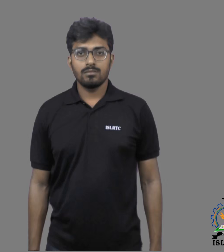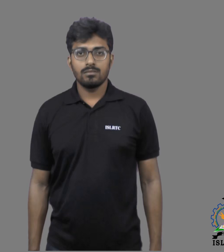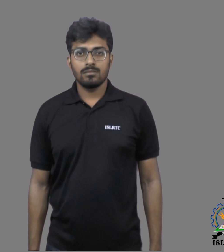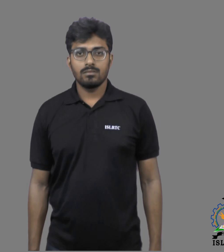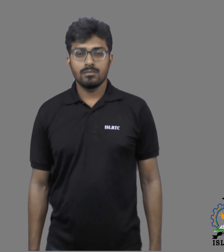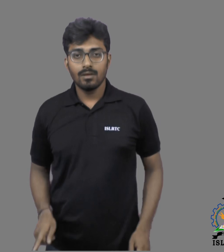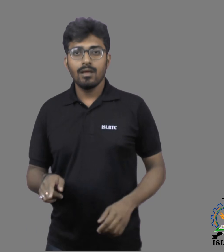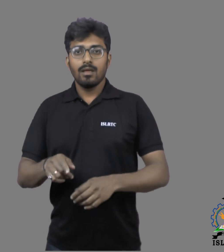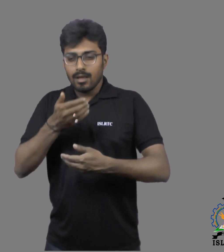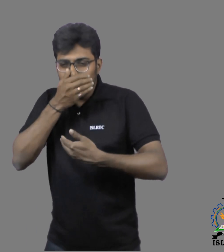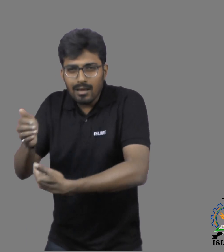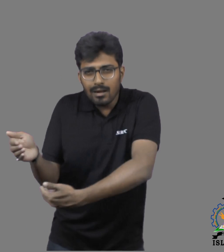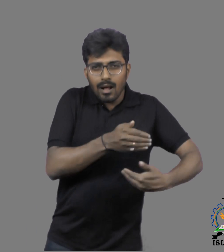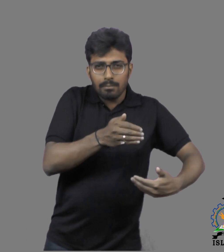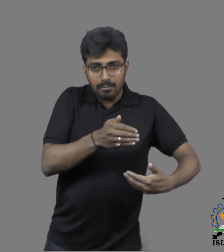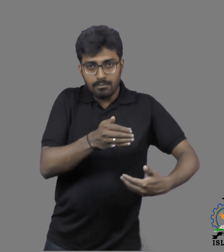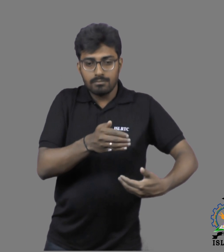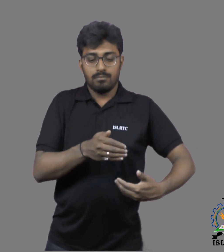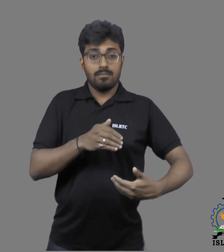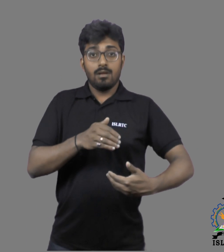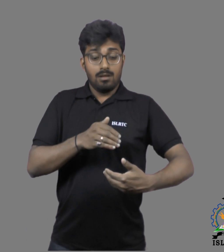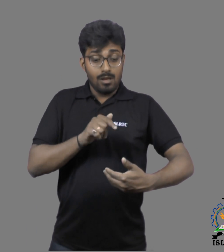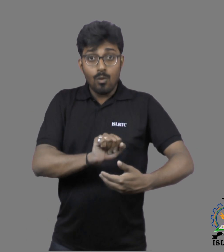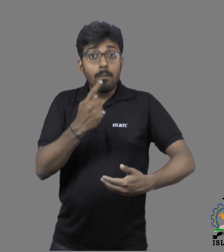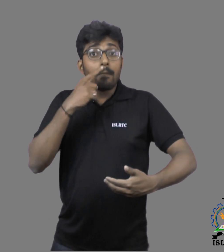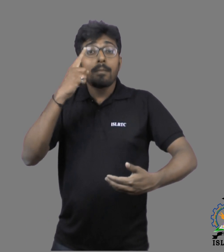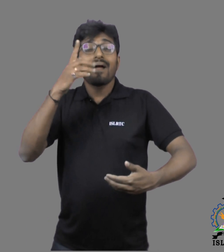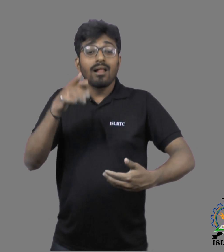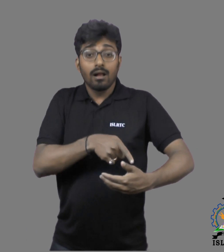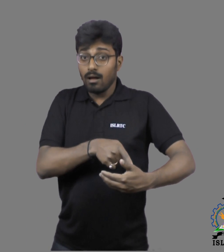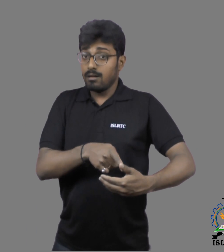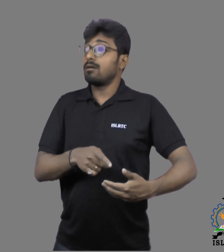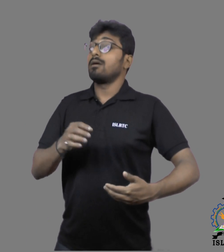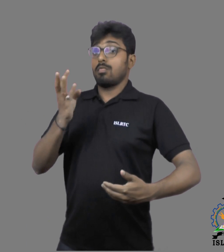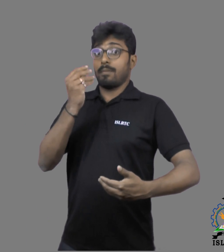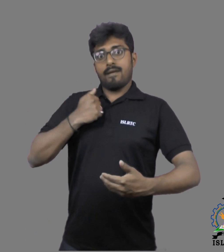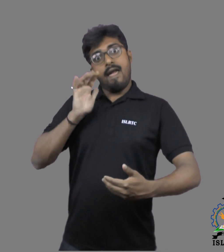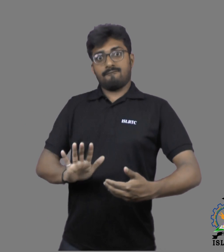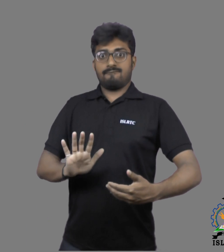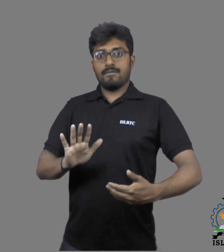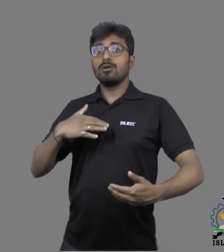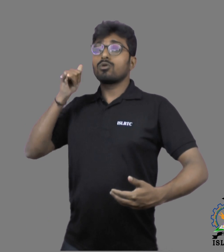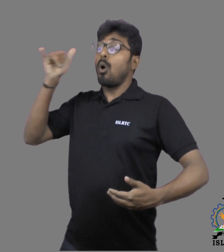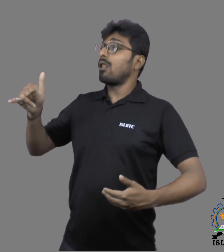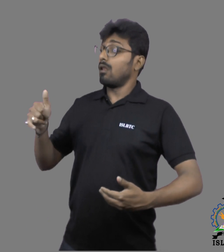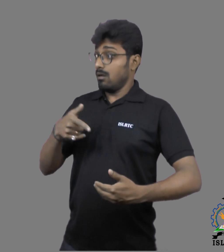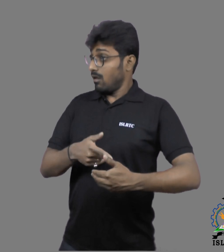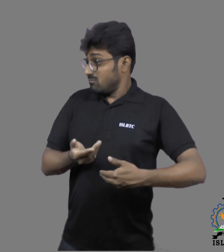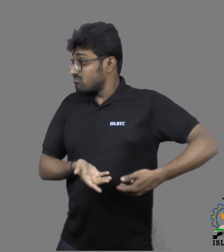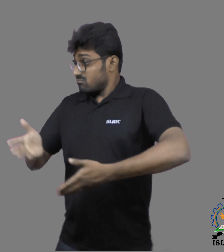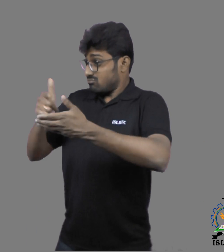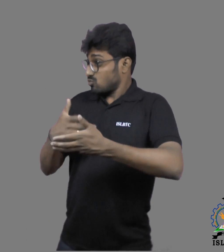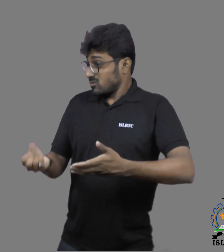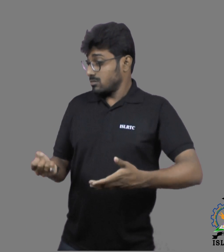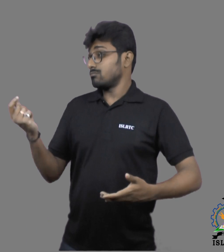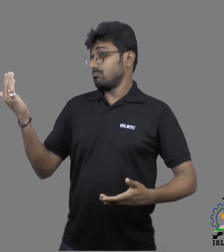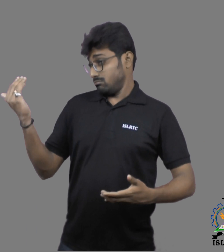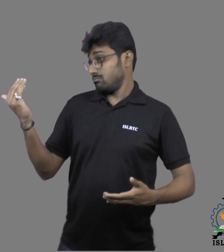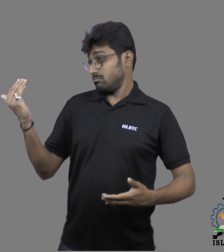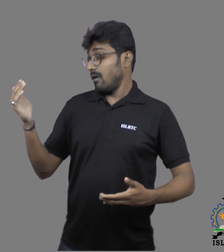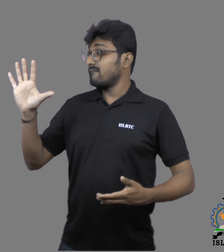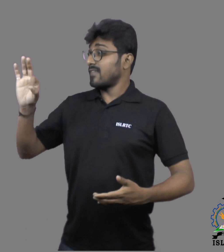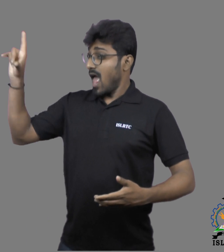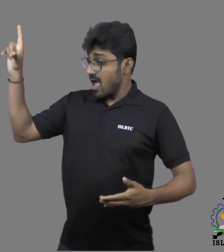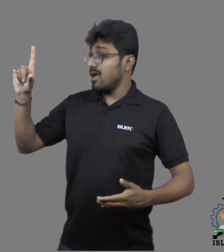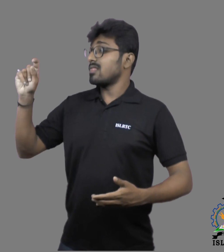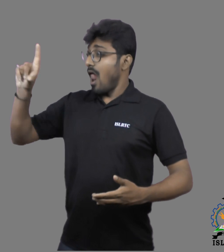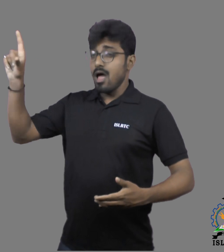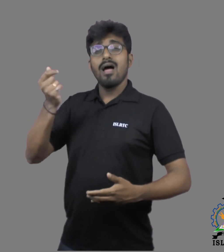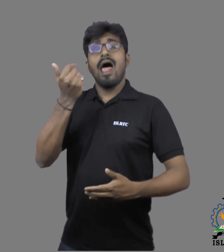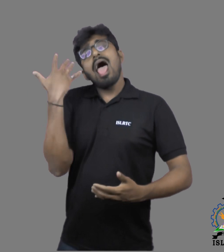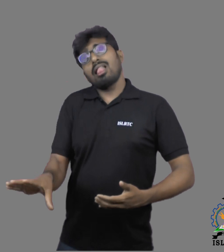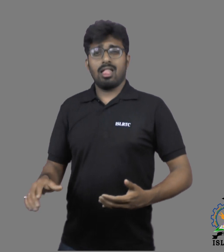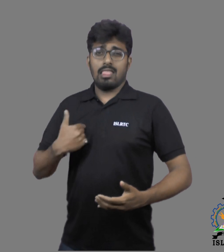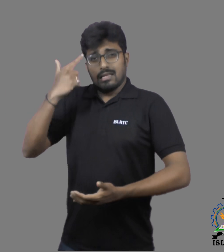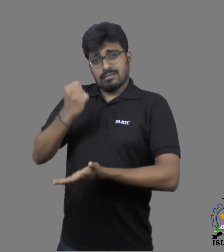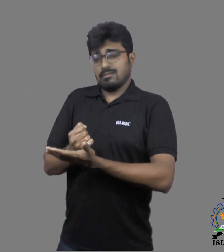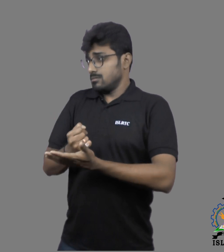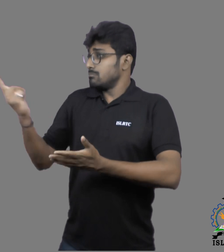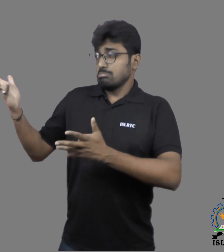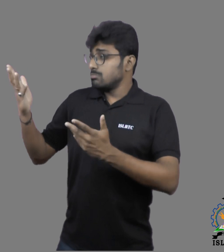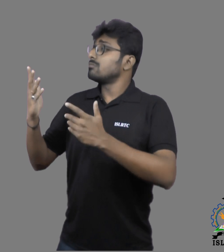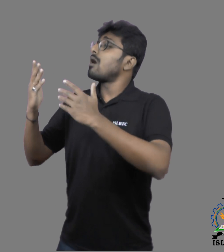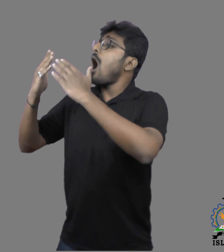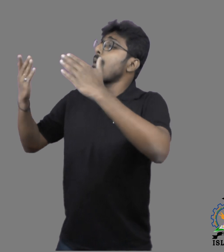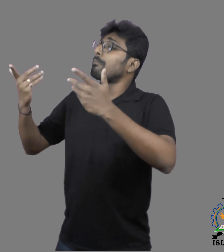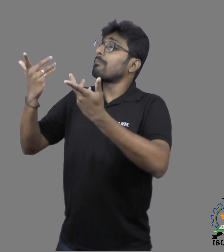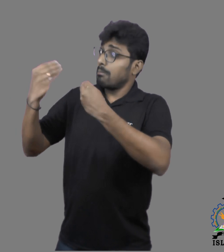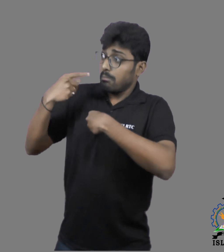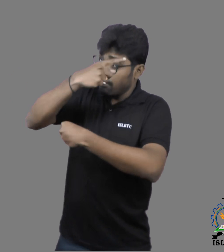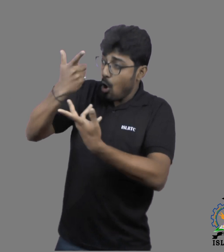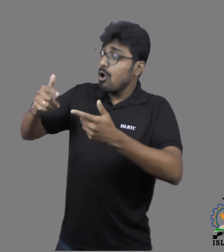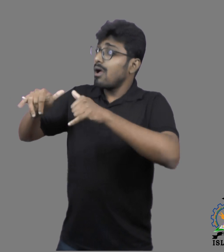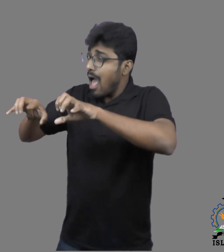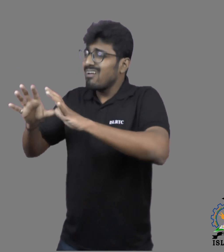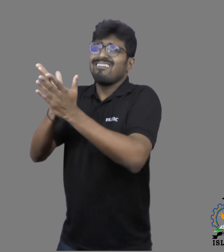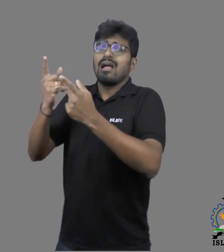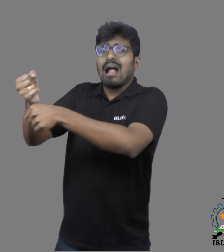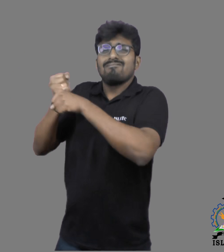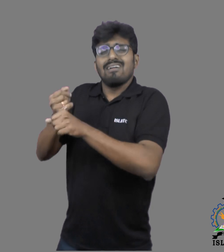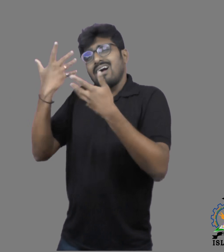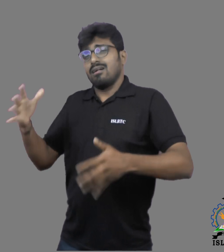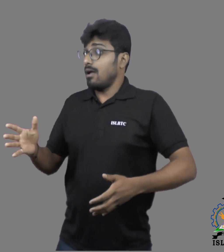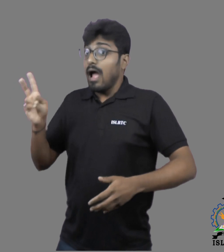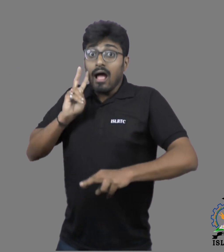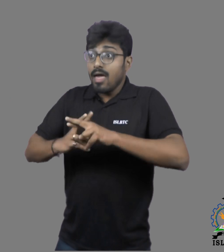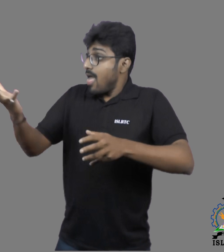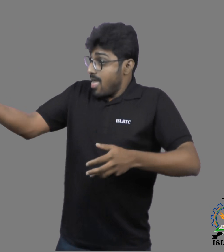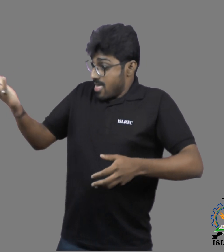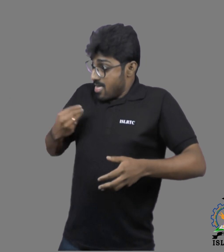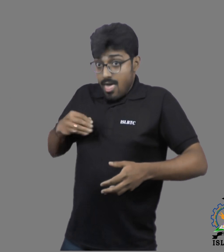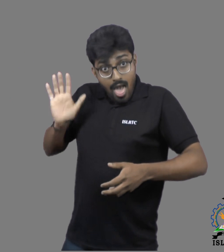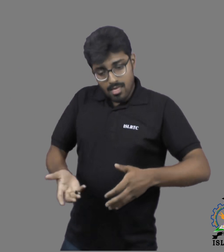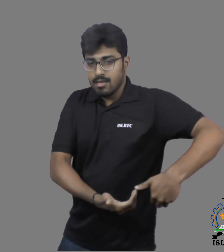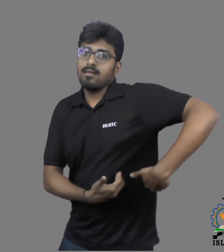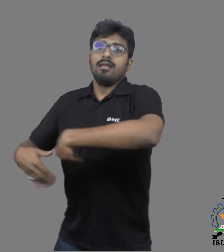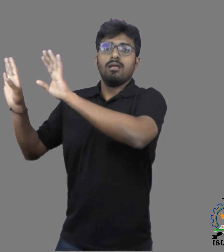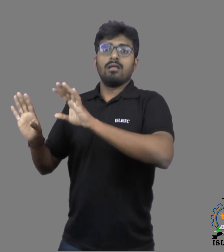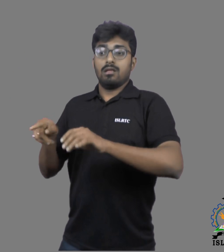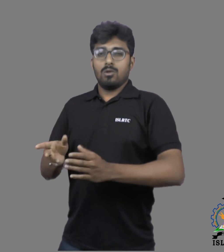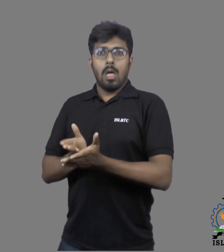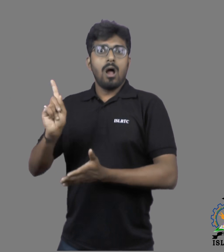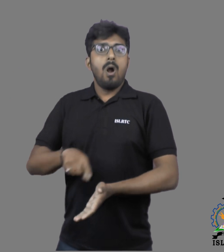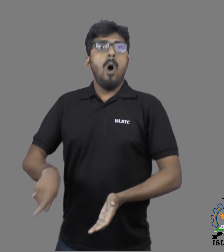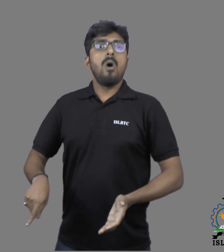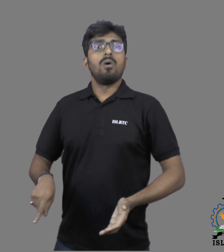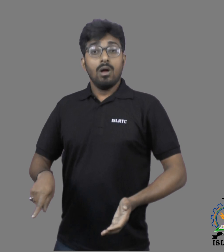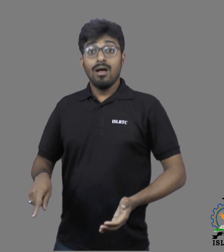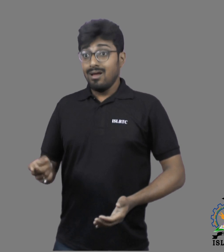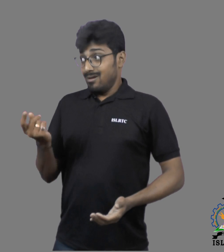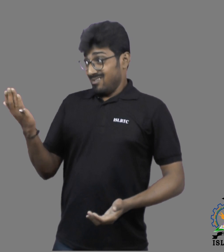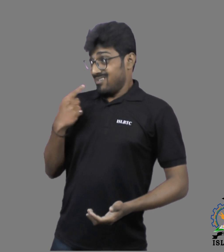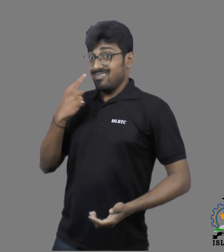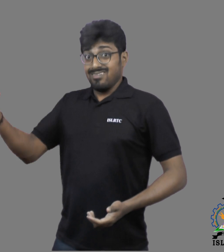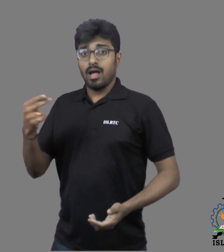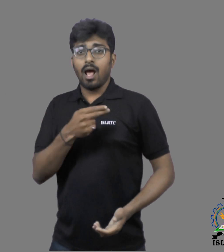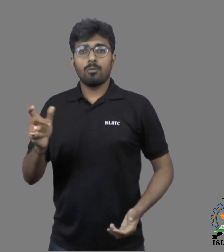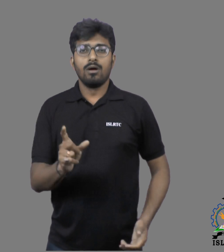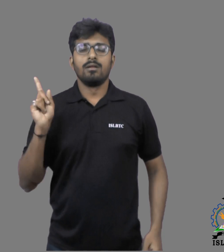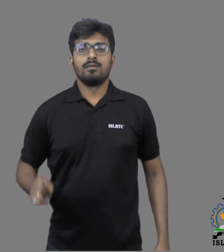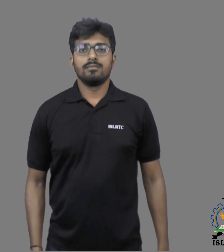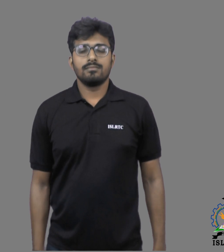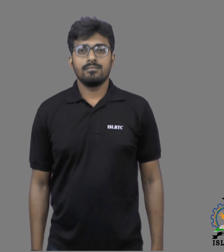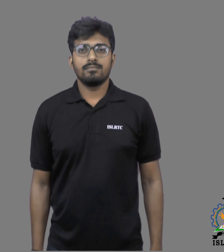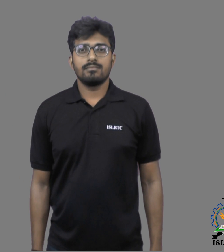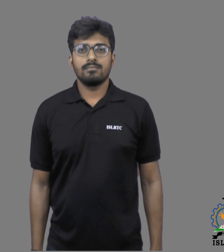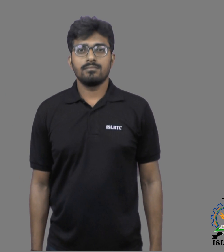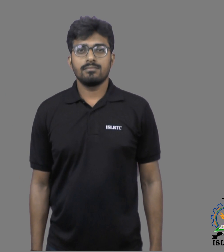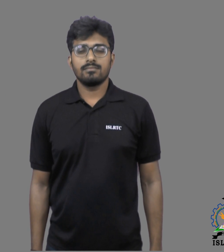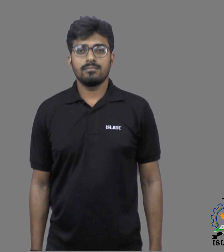Ransom